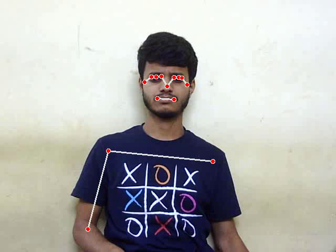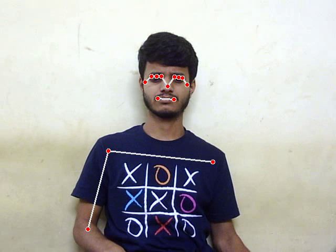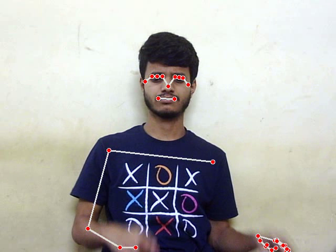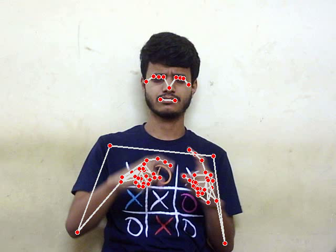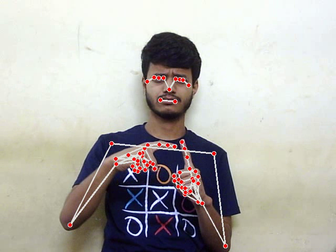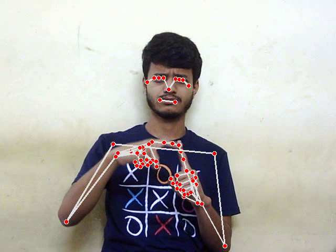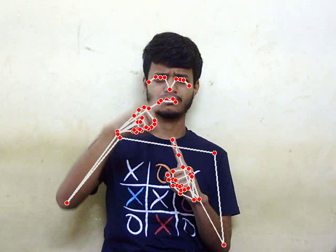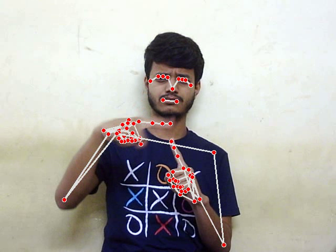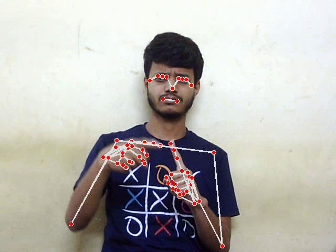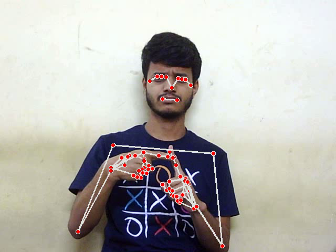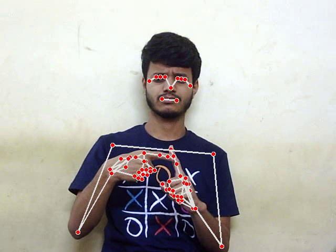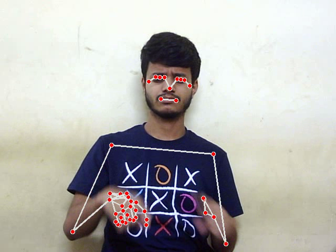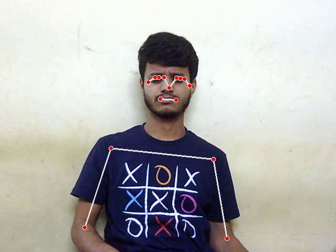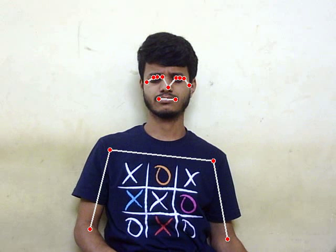when